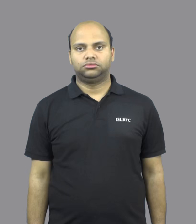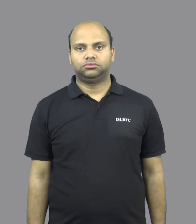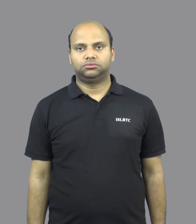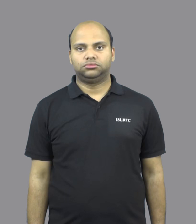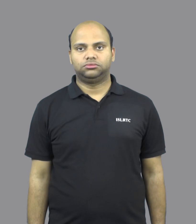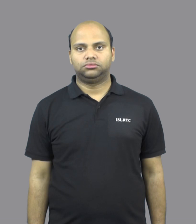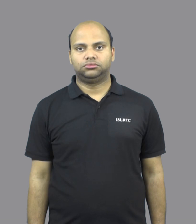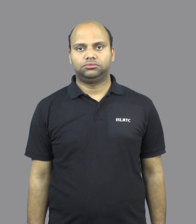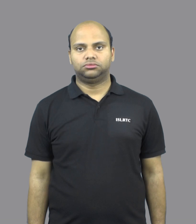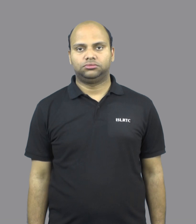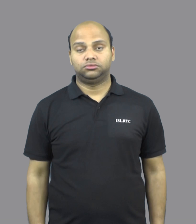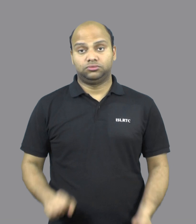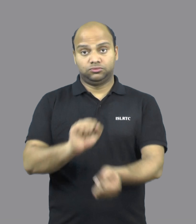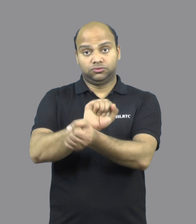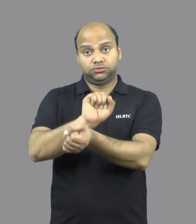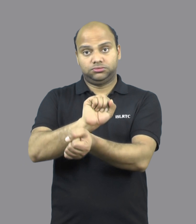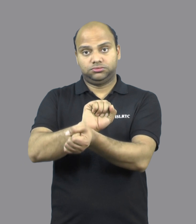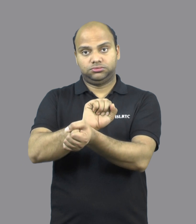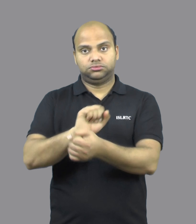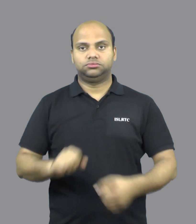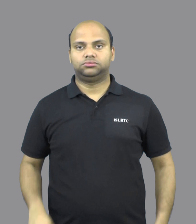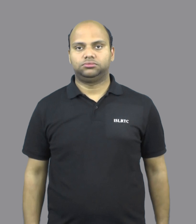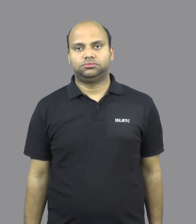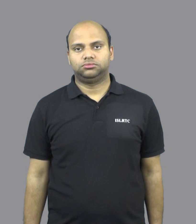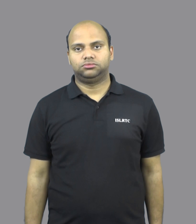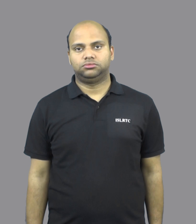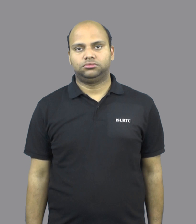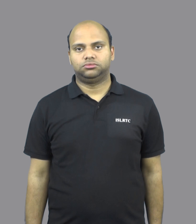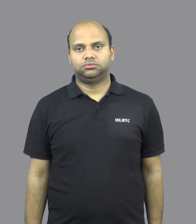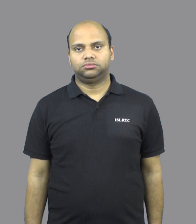Policeman